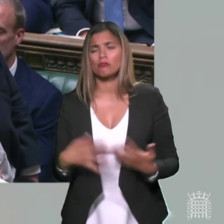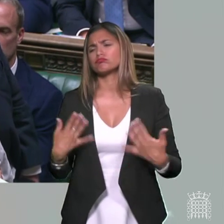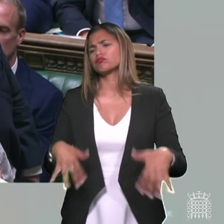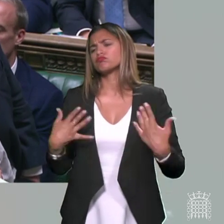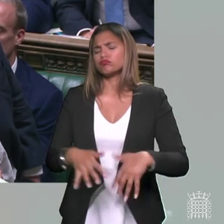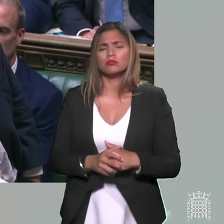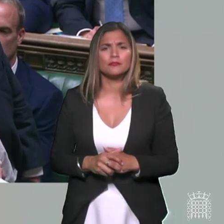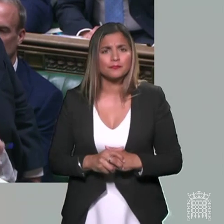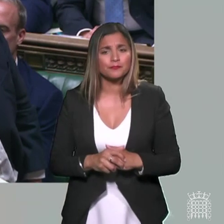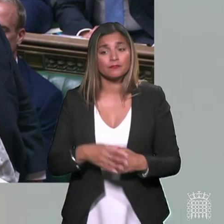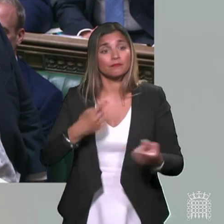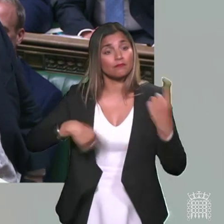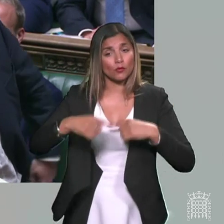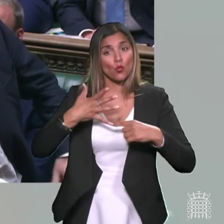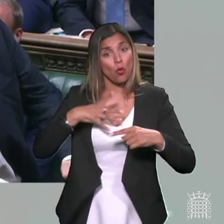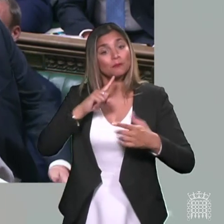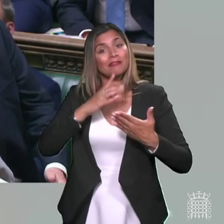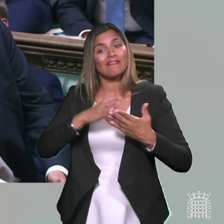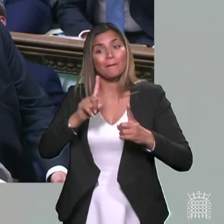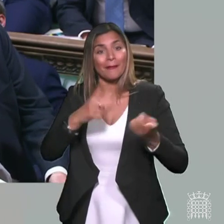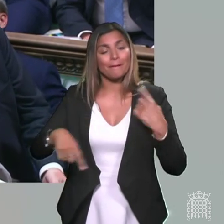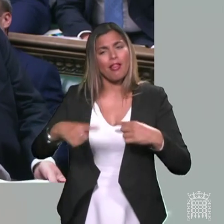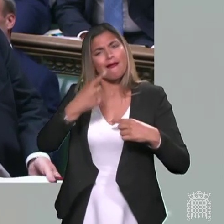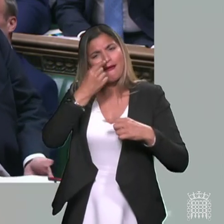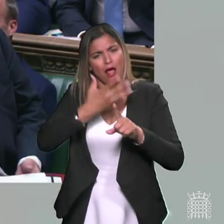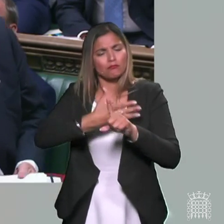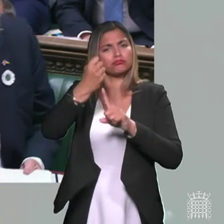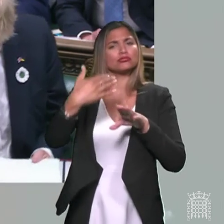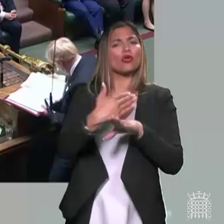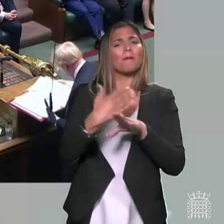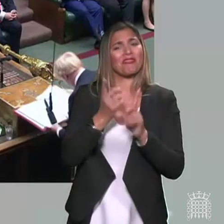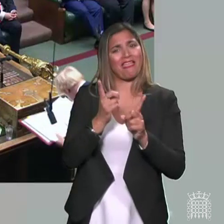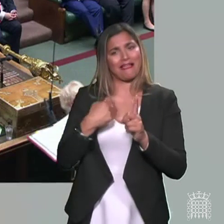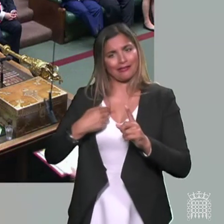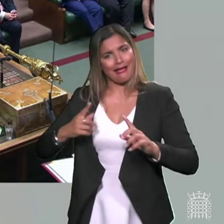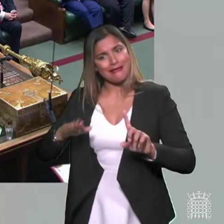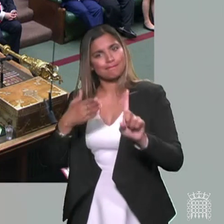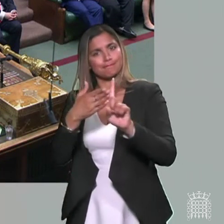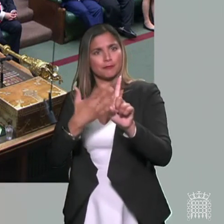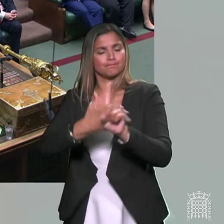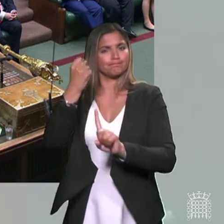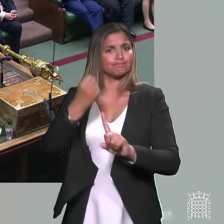We believe in getting people into good jobs, and I am looking for one.